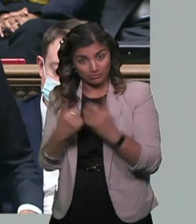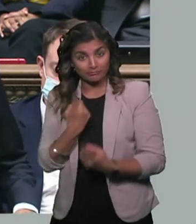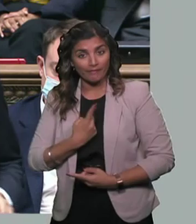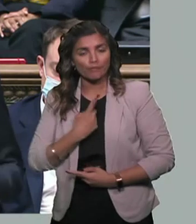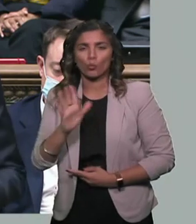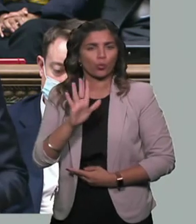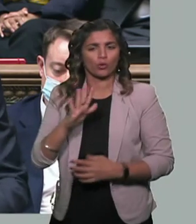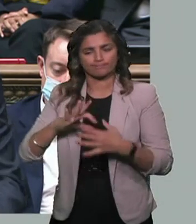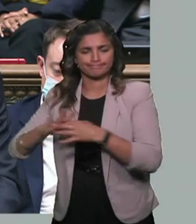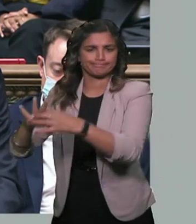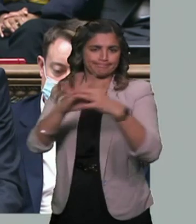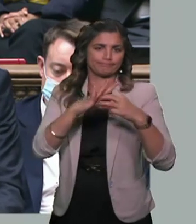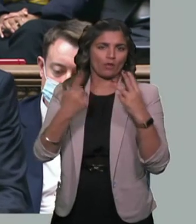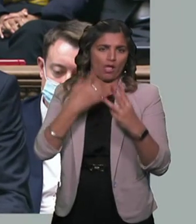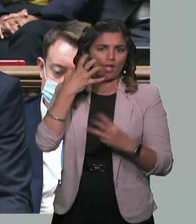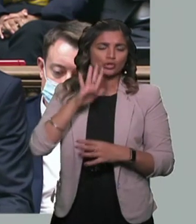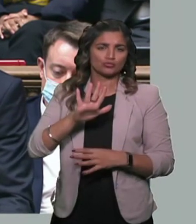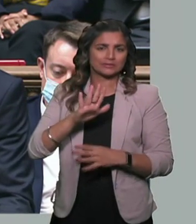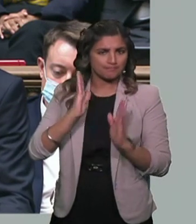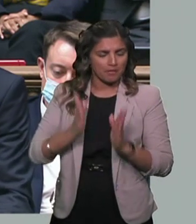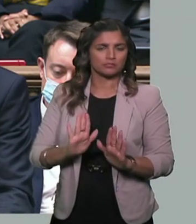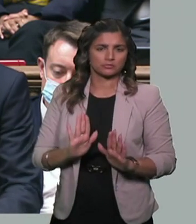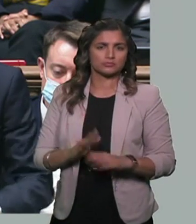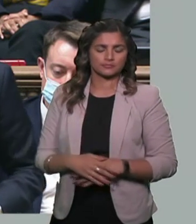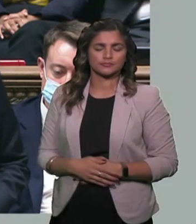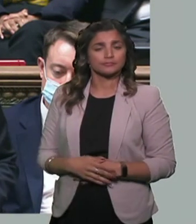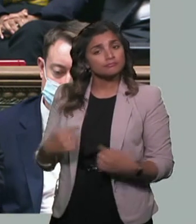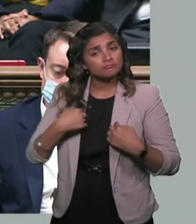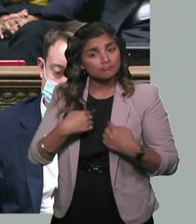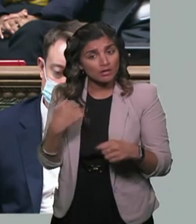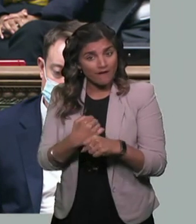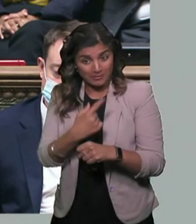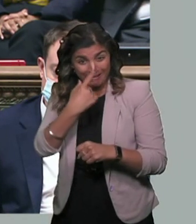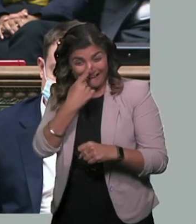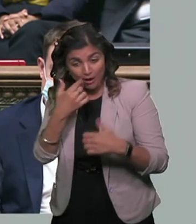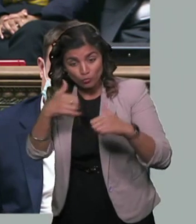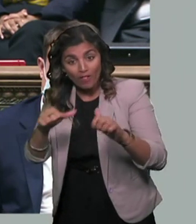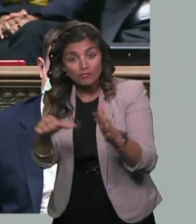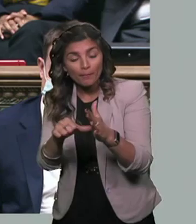But where the Government can ease these pressures, we will act.